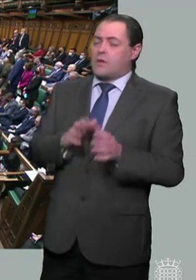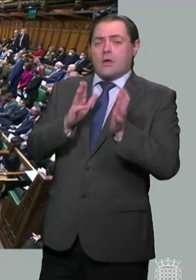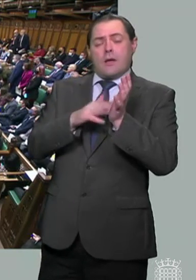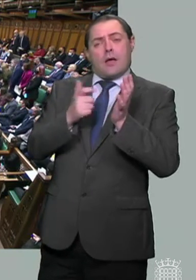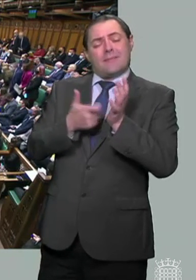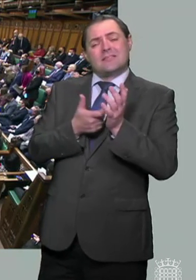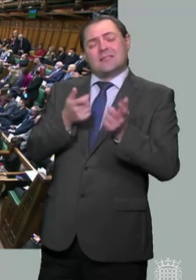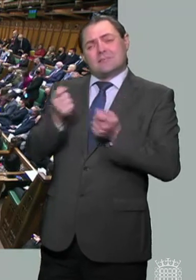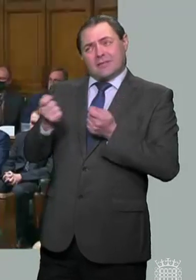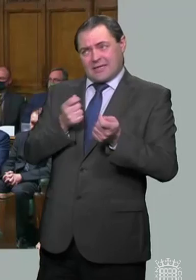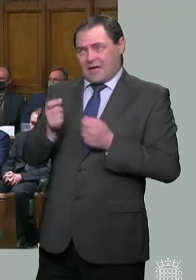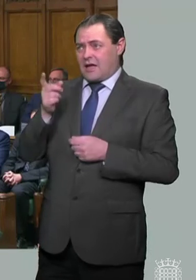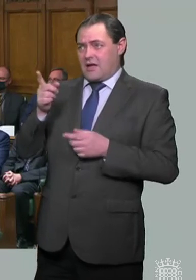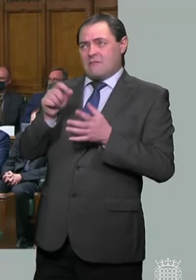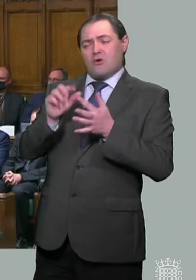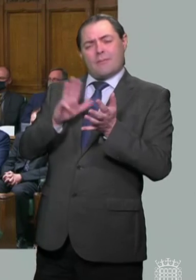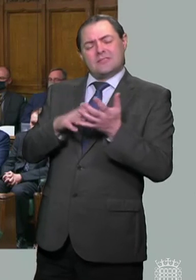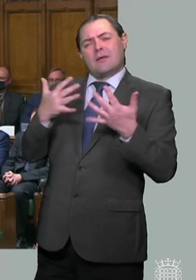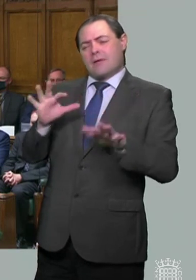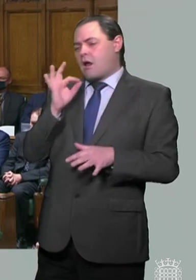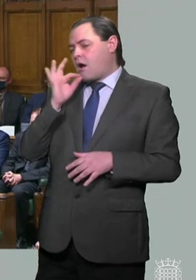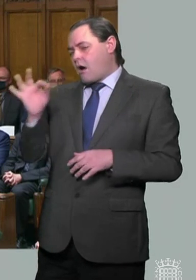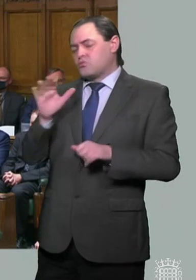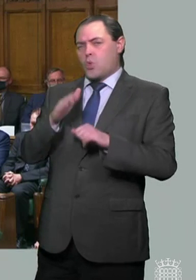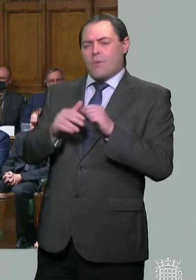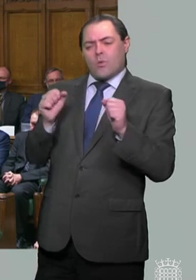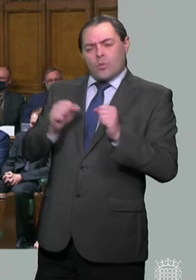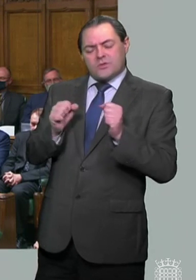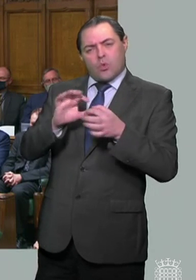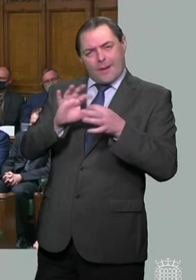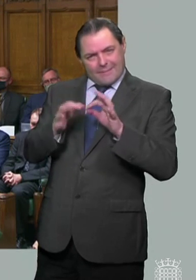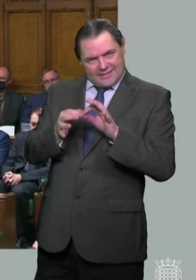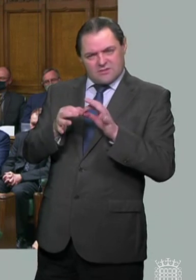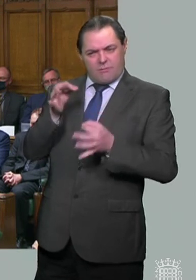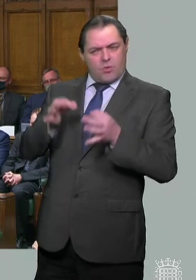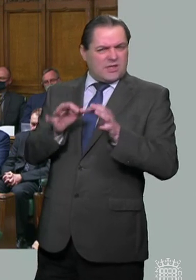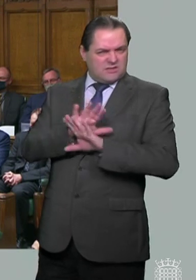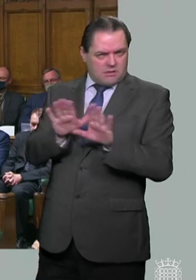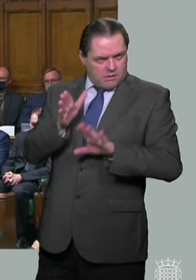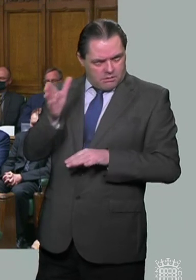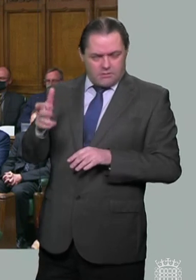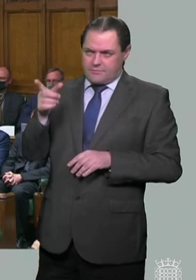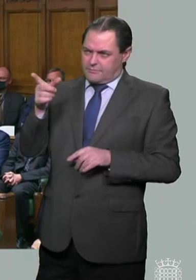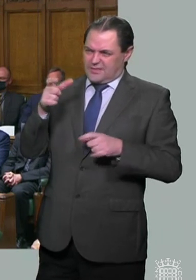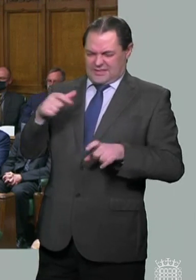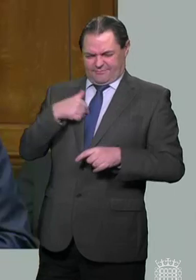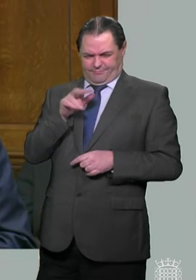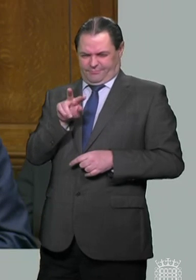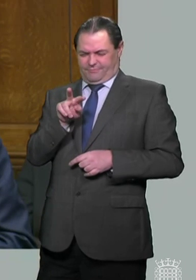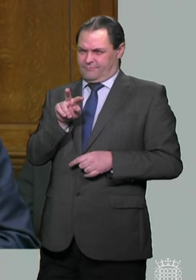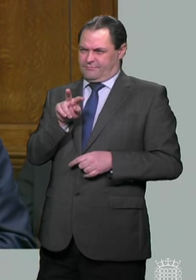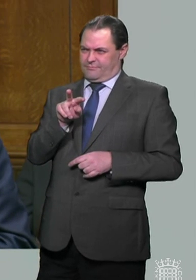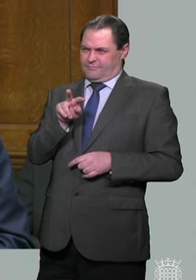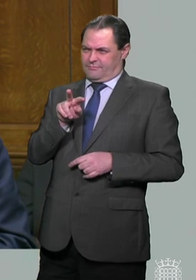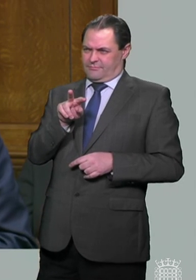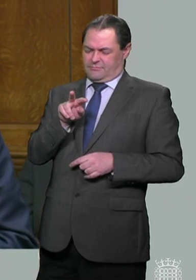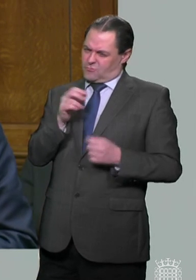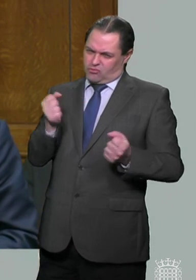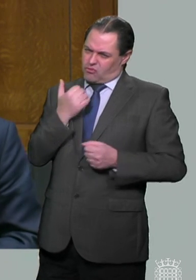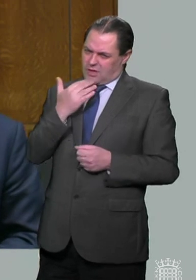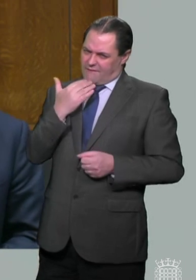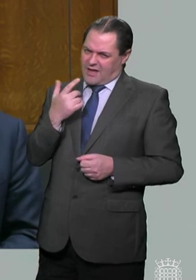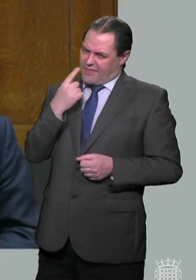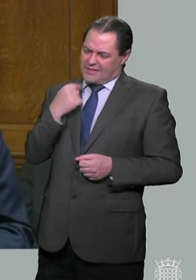The Prime Minister has already been asked about the winter Olympics, but having listened to his answer, I have to say that, sadly, it was not strong enough.